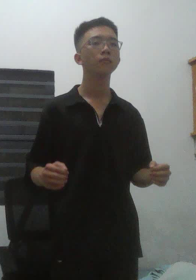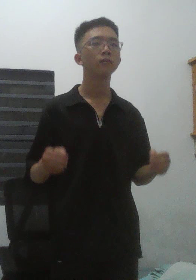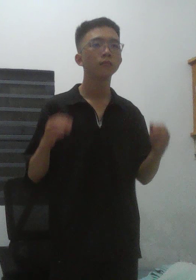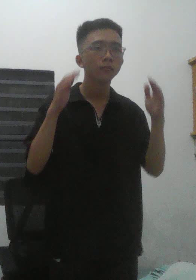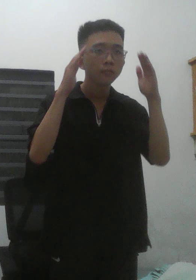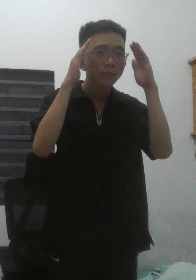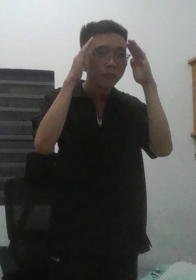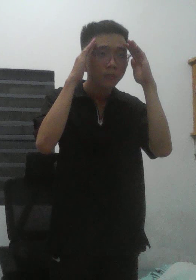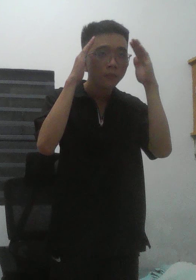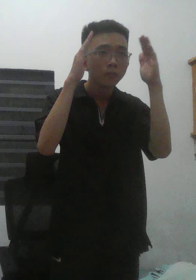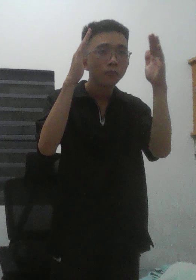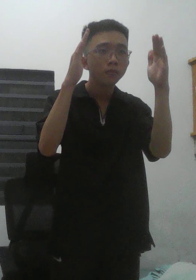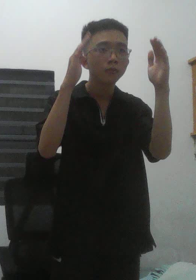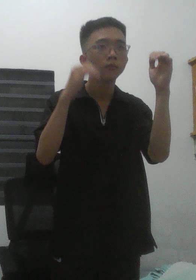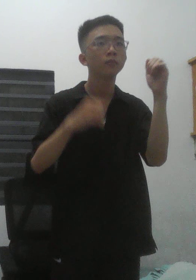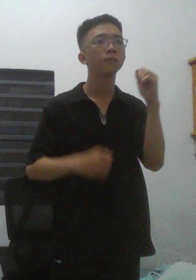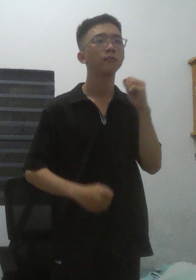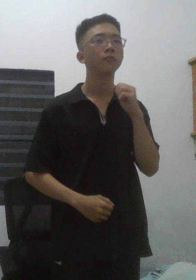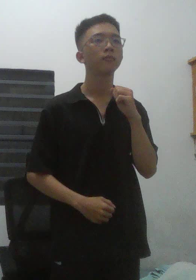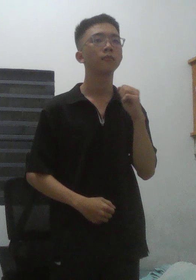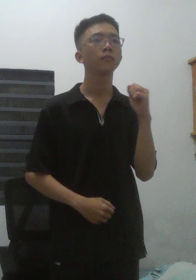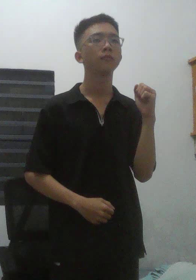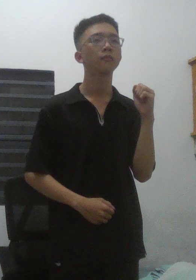khong quan tam